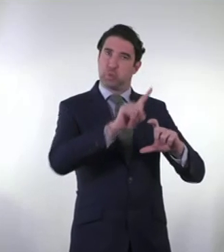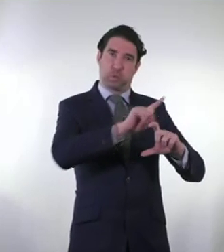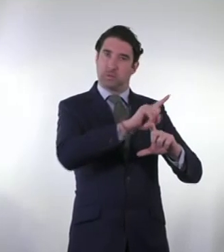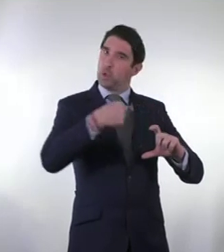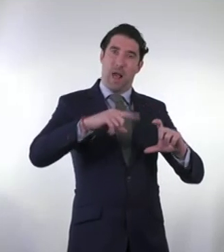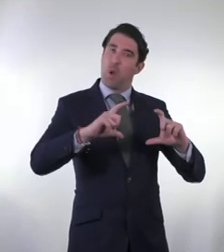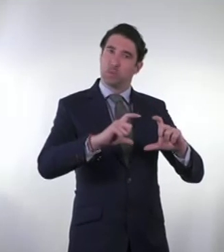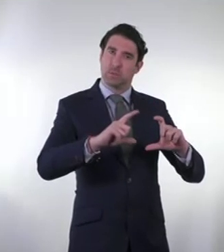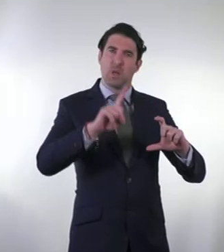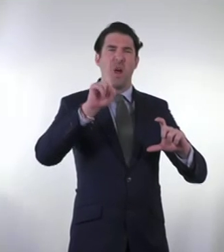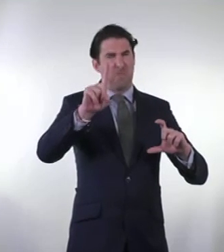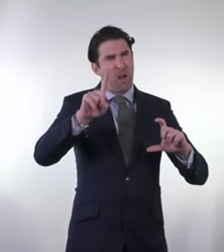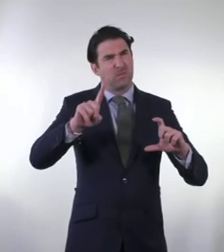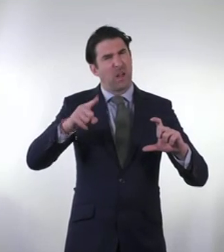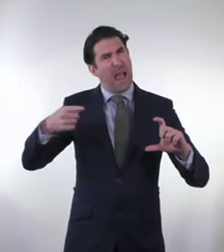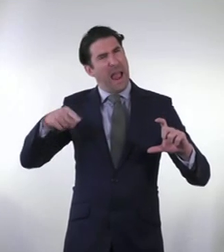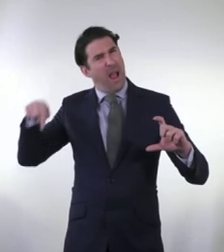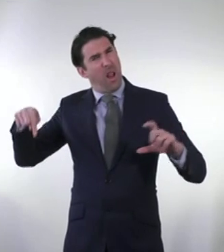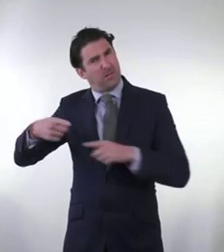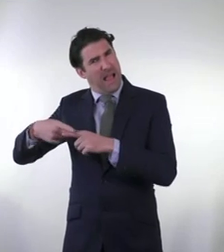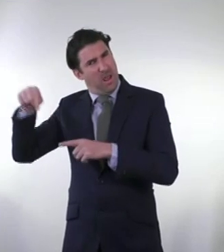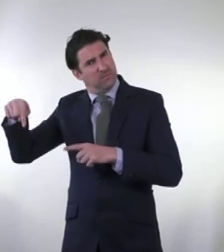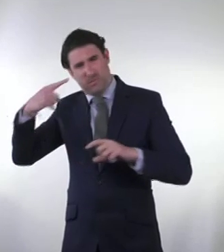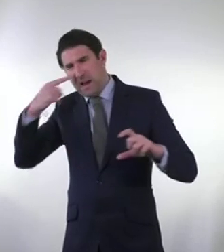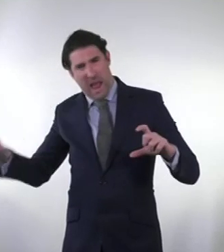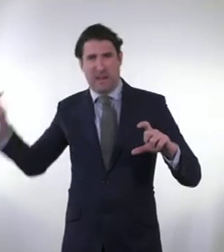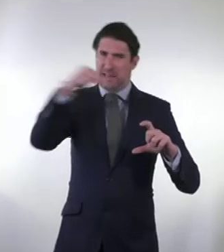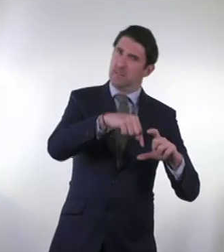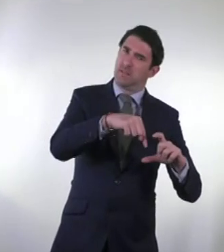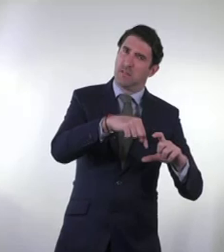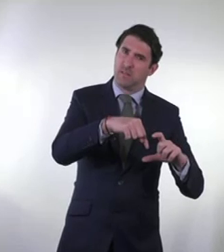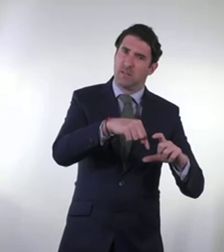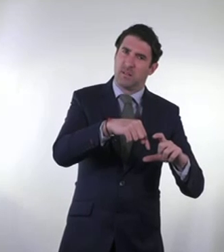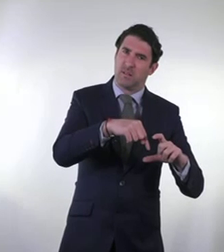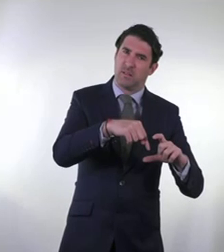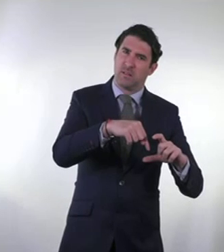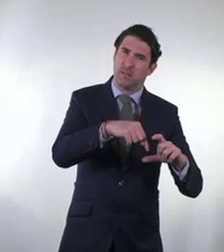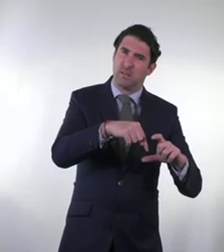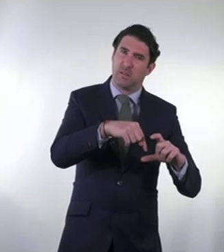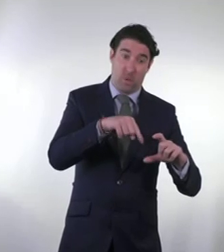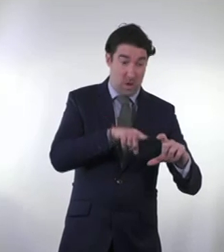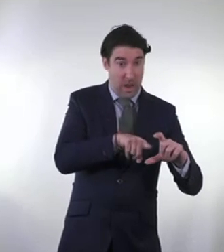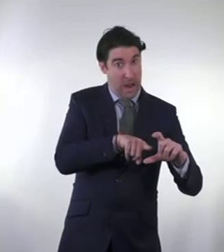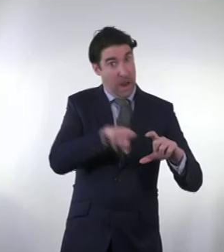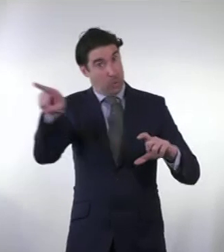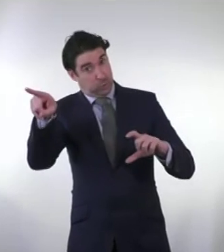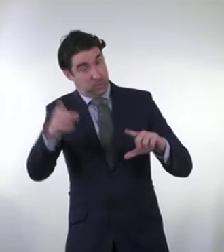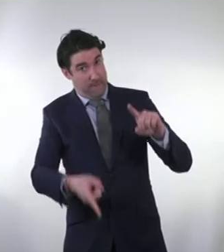Travelling from Betws-y-Coed to Beddgelert could land someone with a fine, but Rochdale to Rhosneigr is no problem.